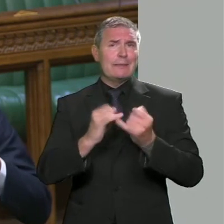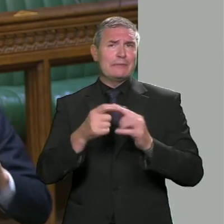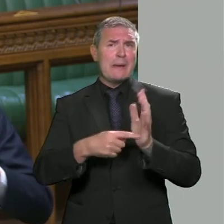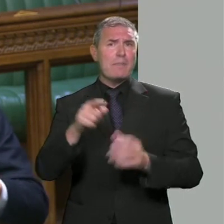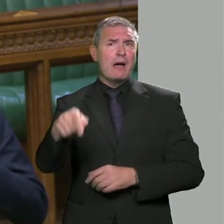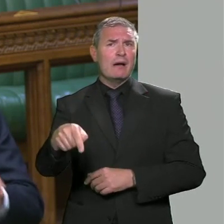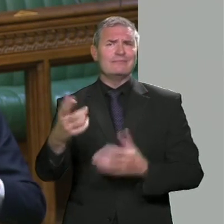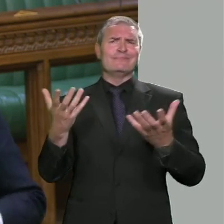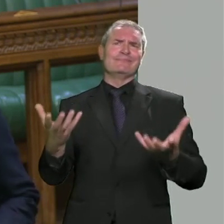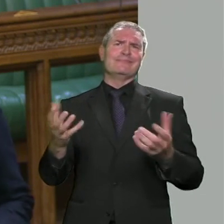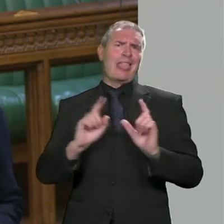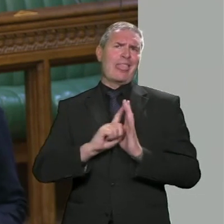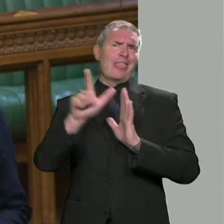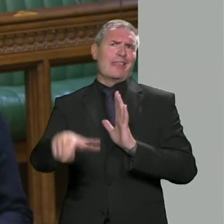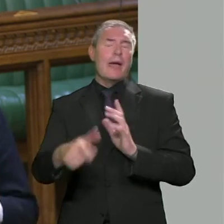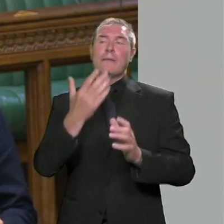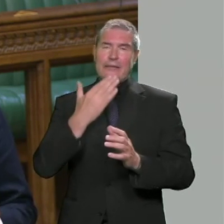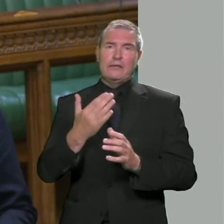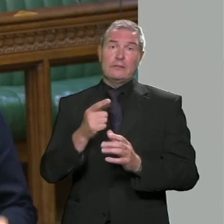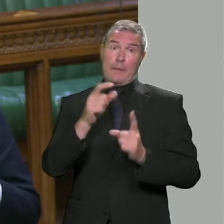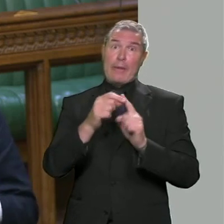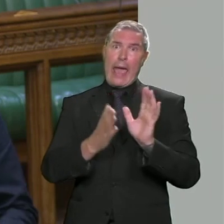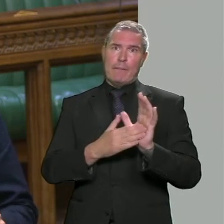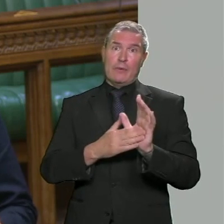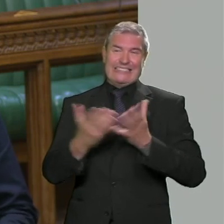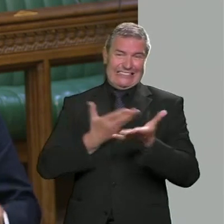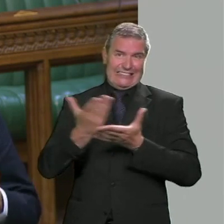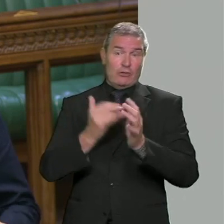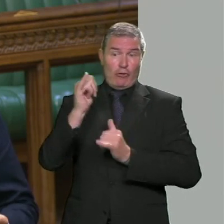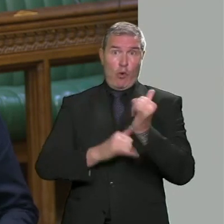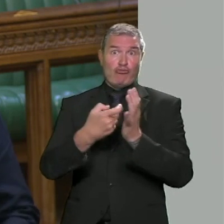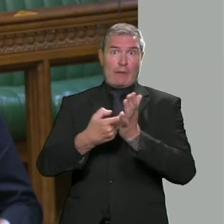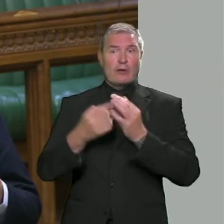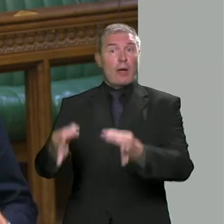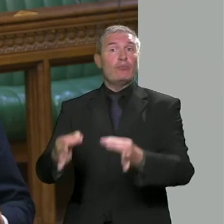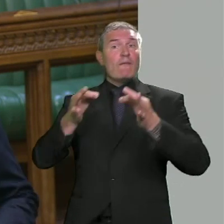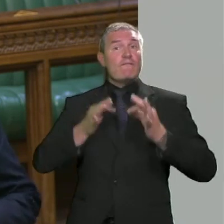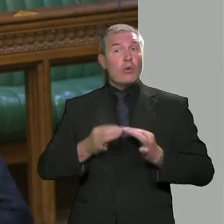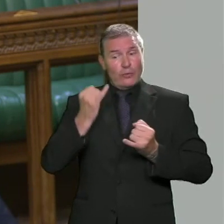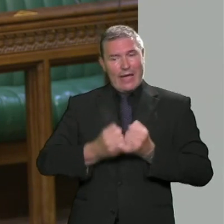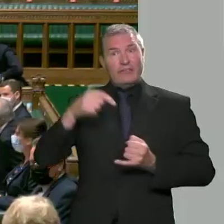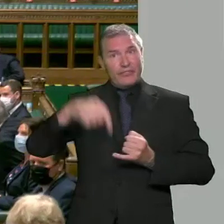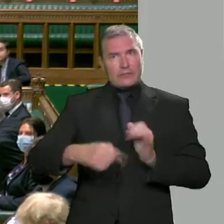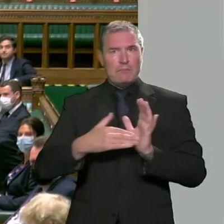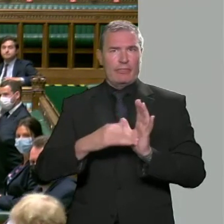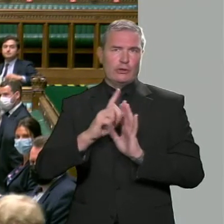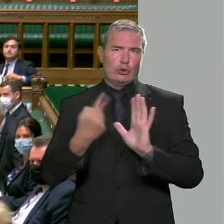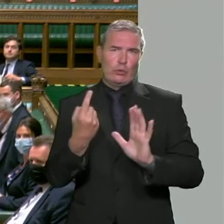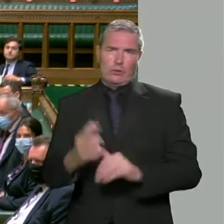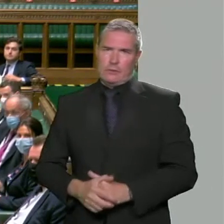Will the Prime Minister flex his muscles and see if the report and the recommendations can be brought forward to the end of this month?